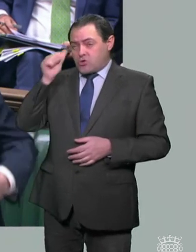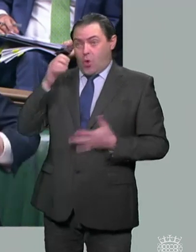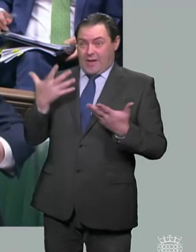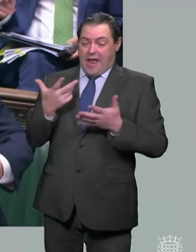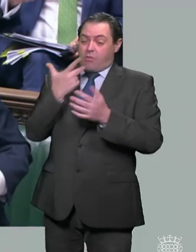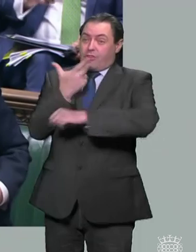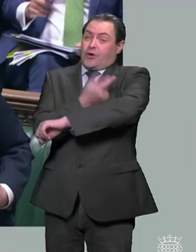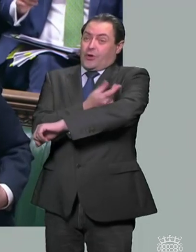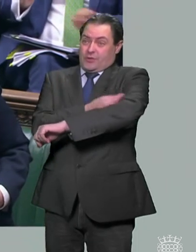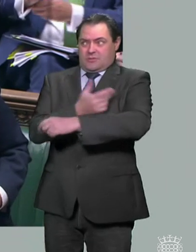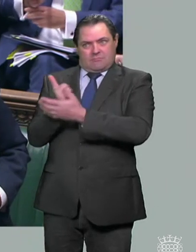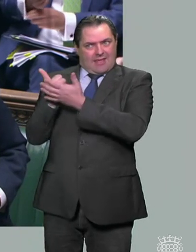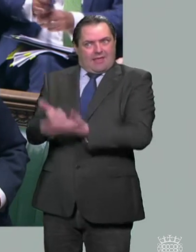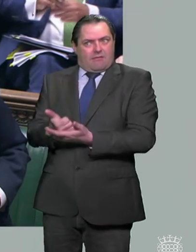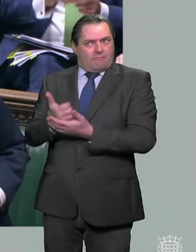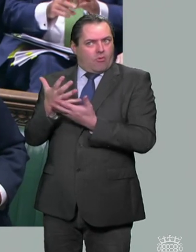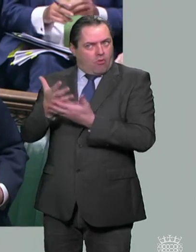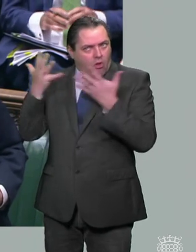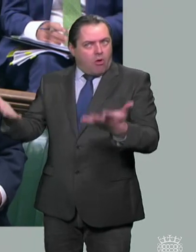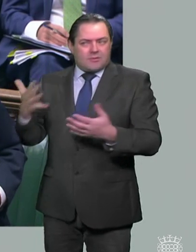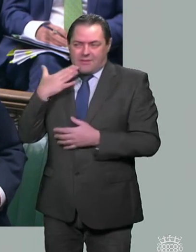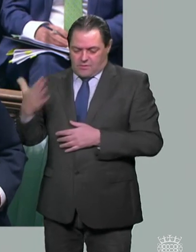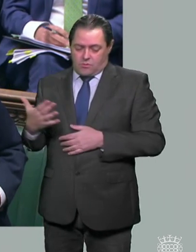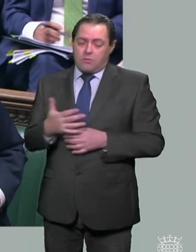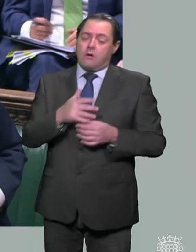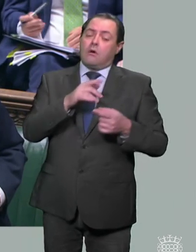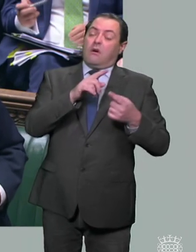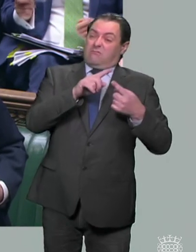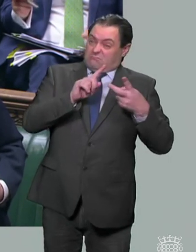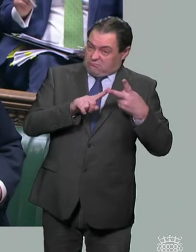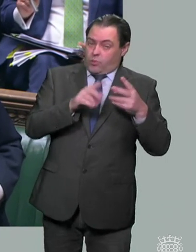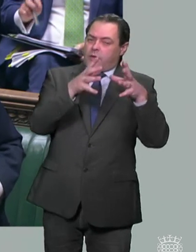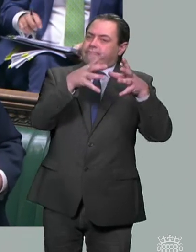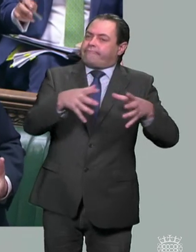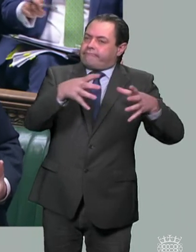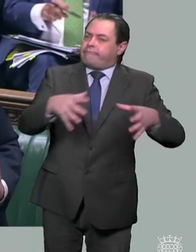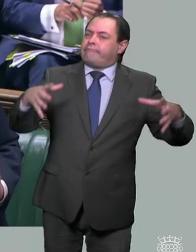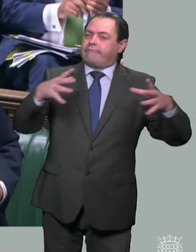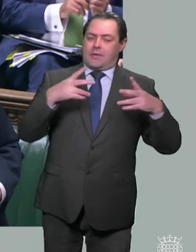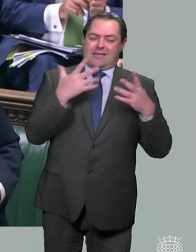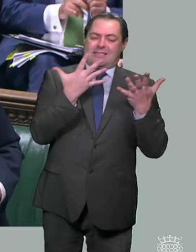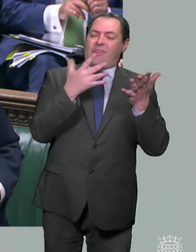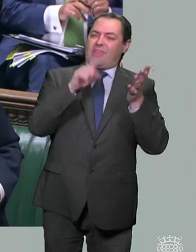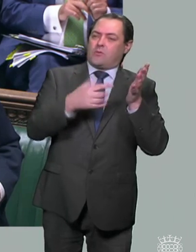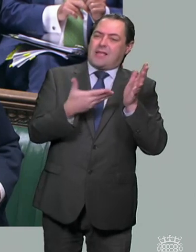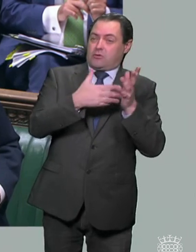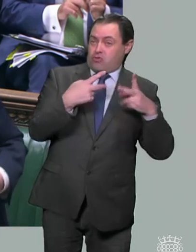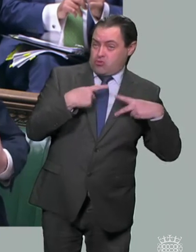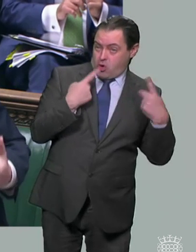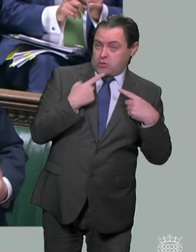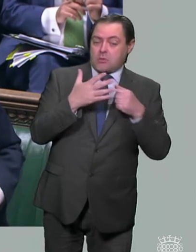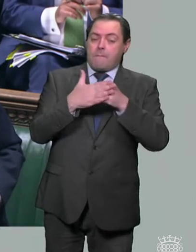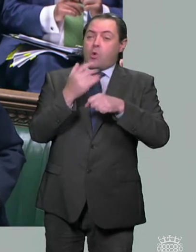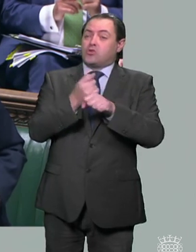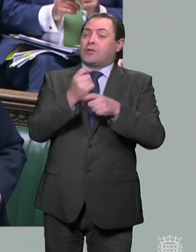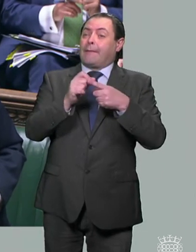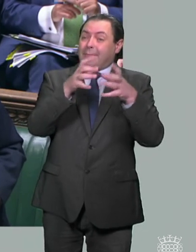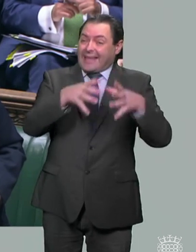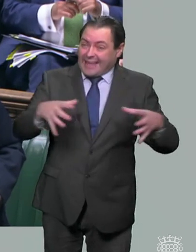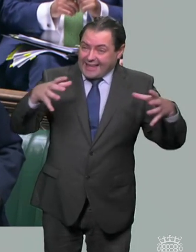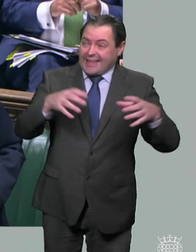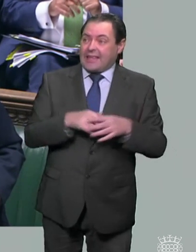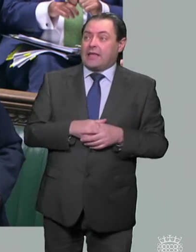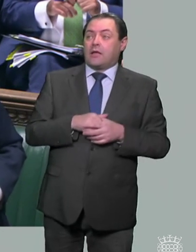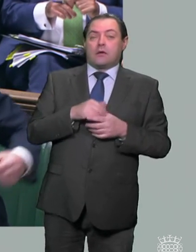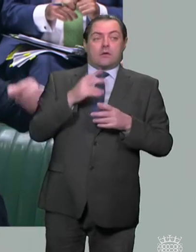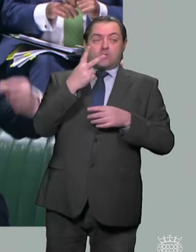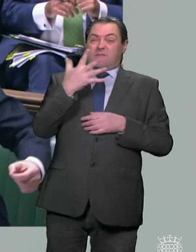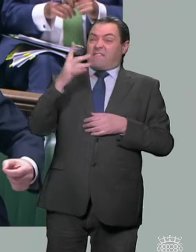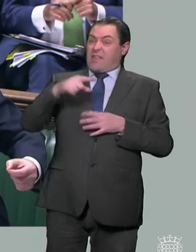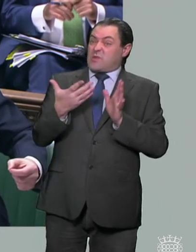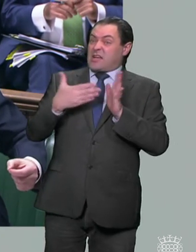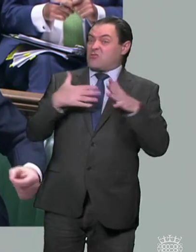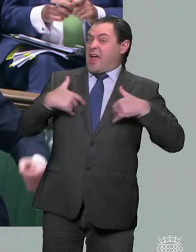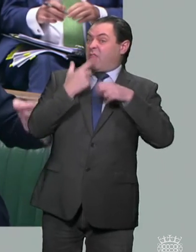As well as recruiting as many GPs as we can, we have 10,000 more nurses this year than last year and 25,000 more healthcare professionals altogether.